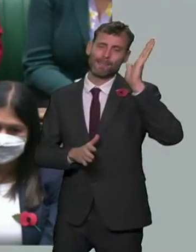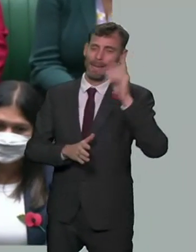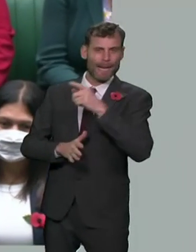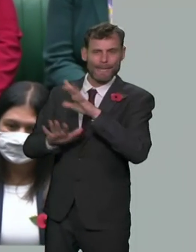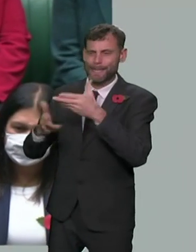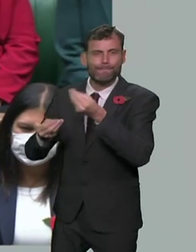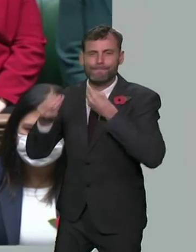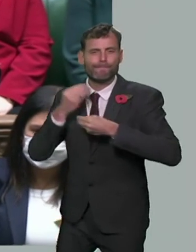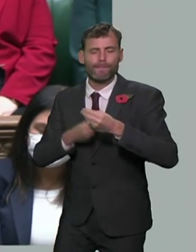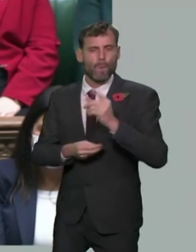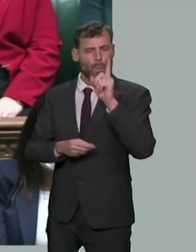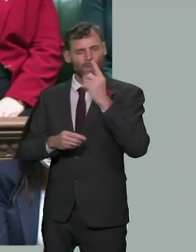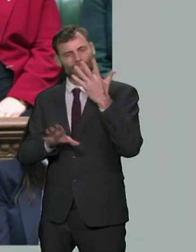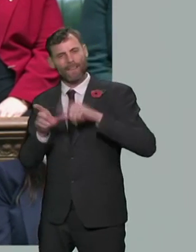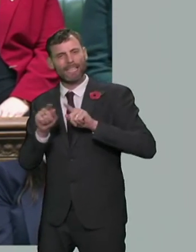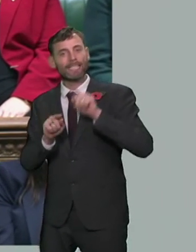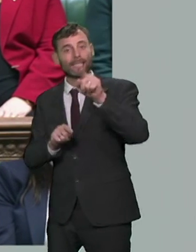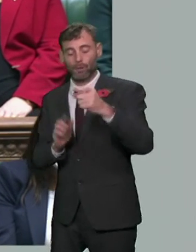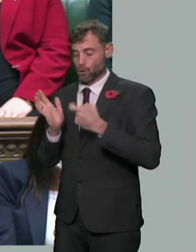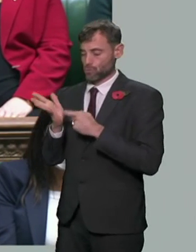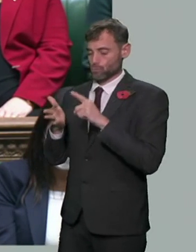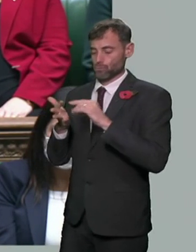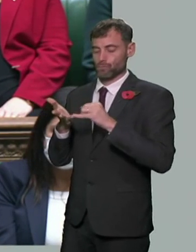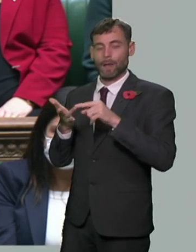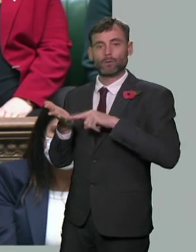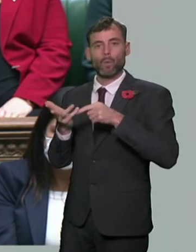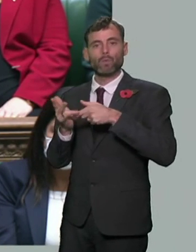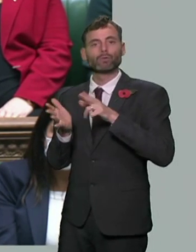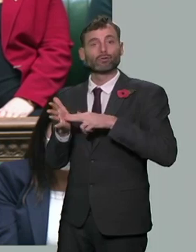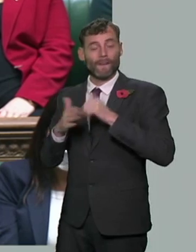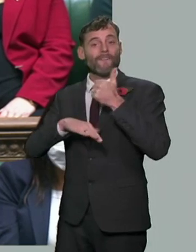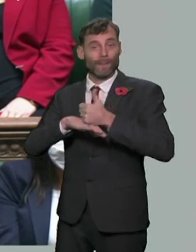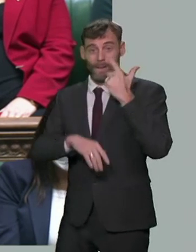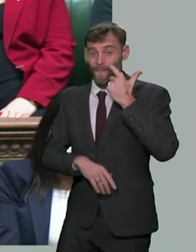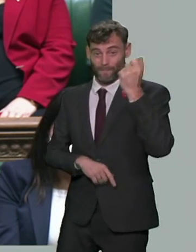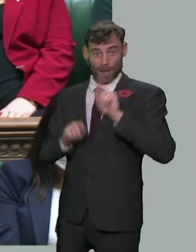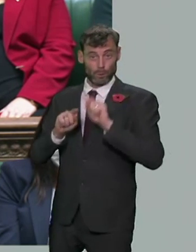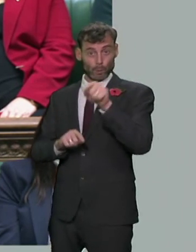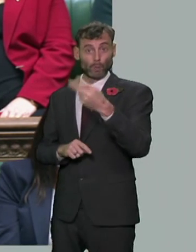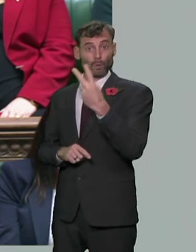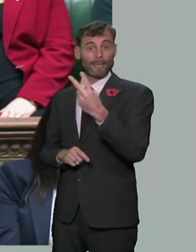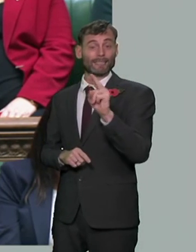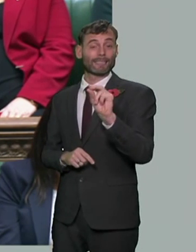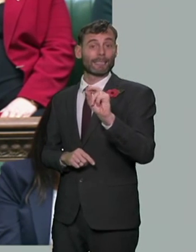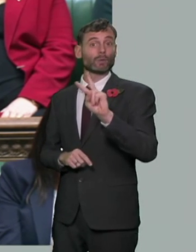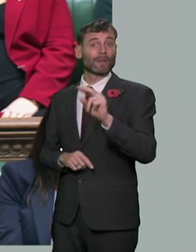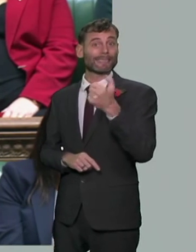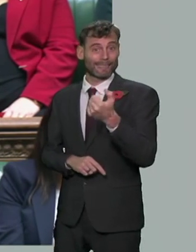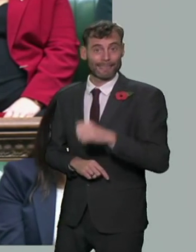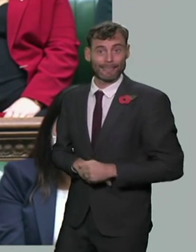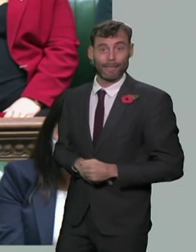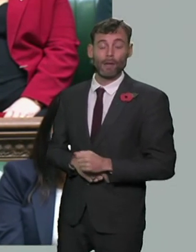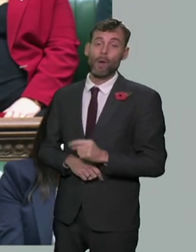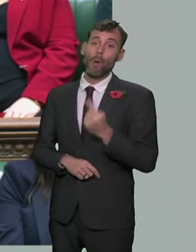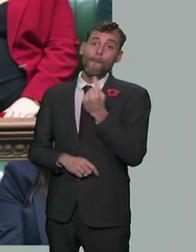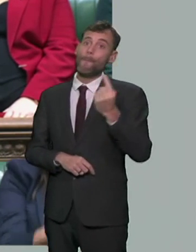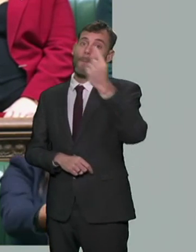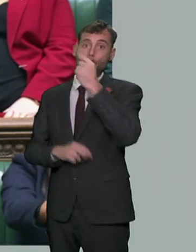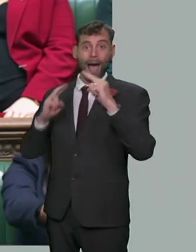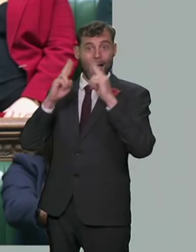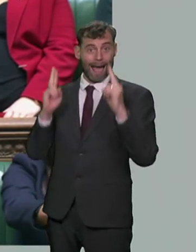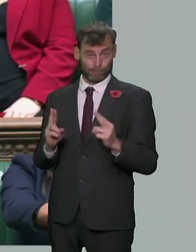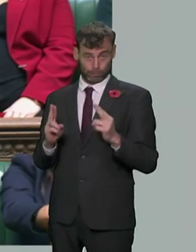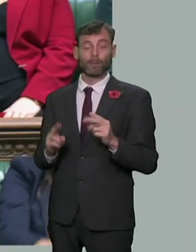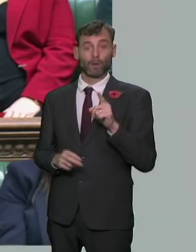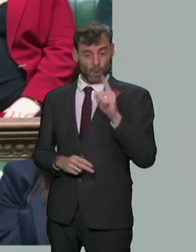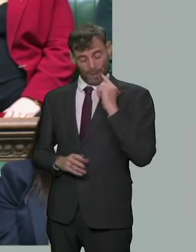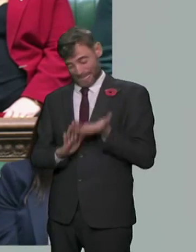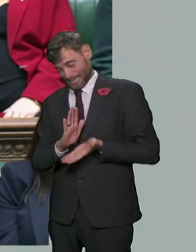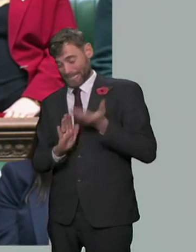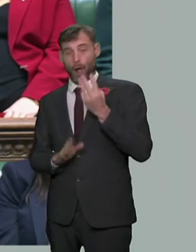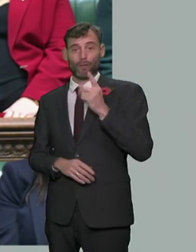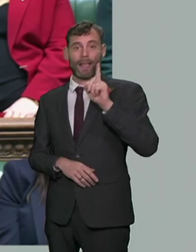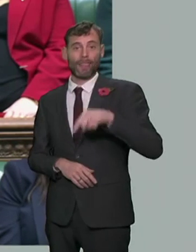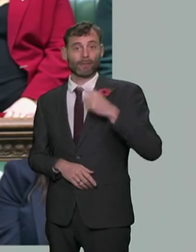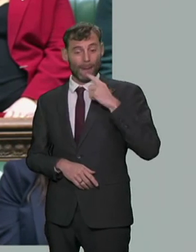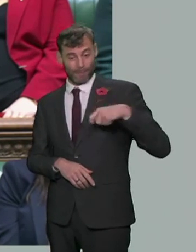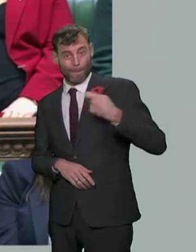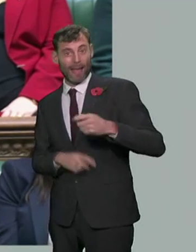The Resolution Foundation found that by 2026 taxes will be £3,000 more per household since he took office.